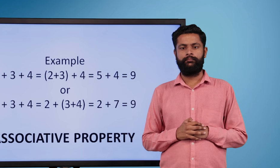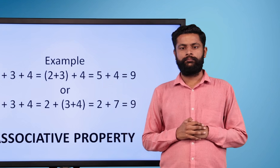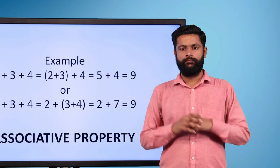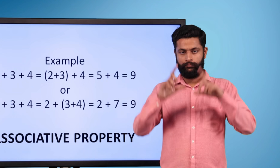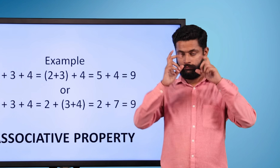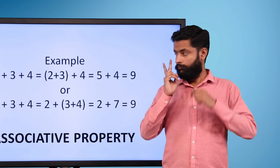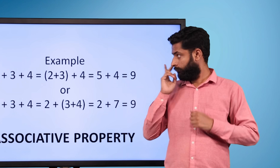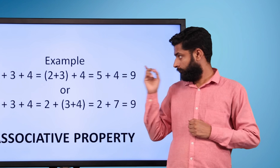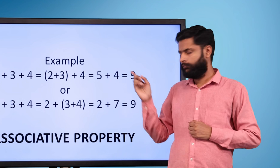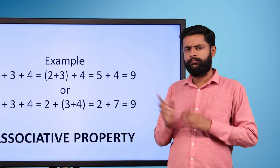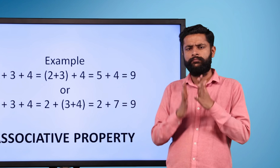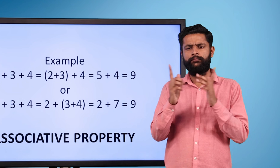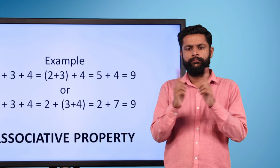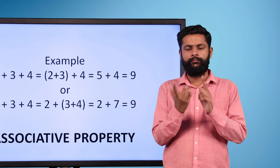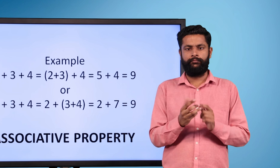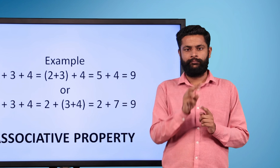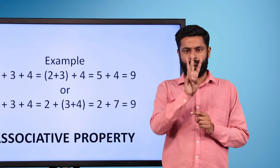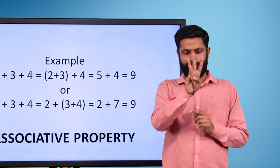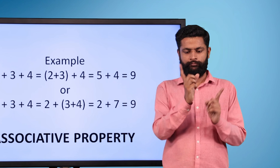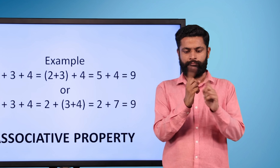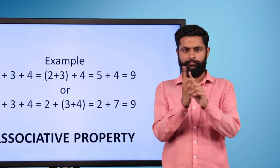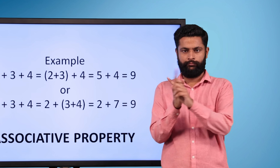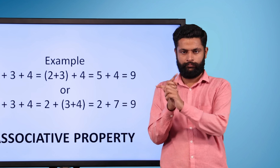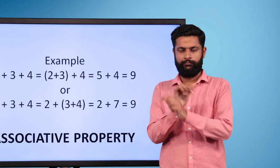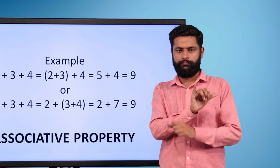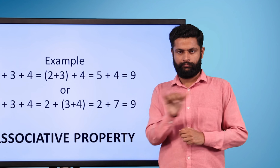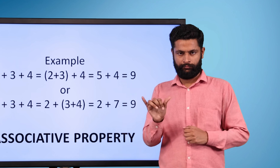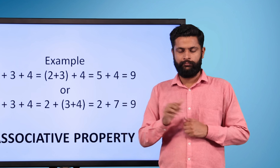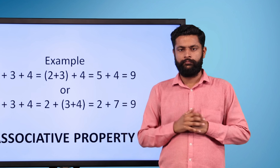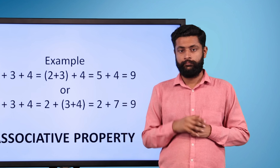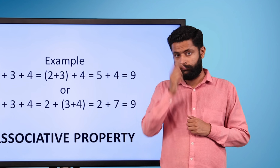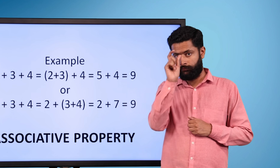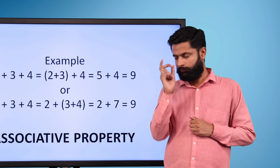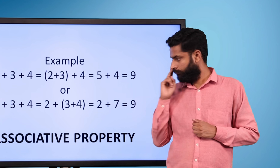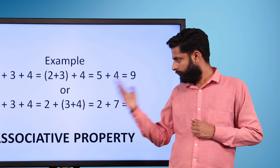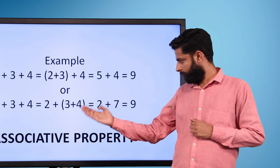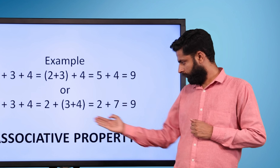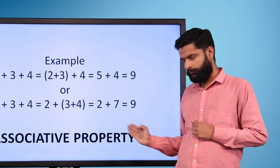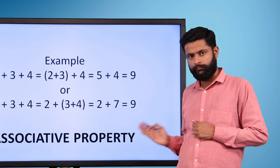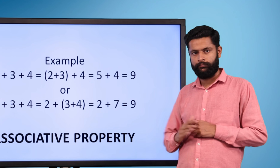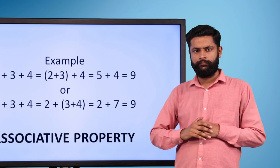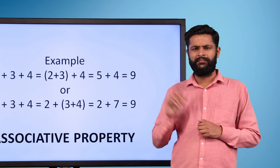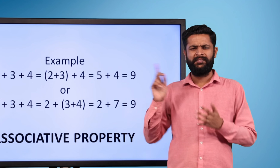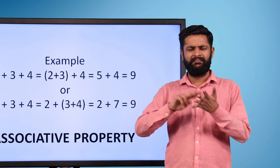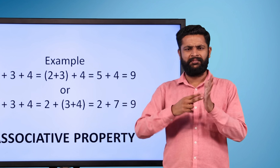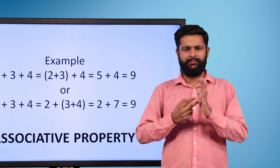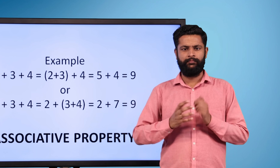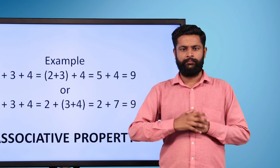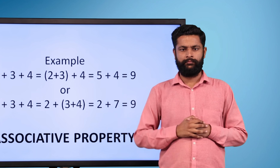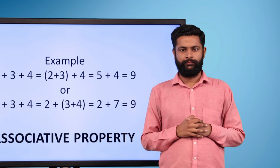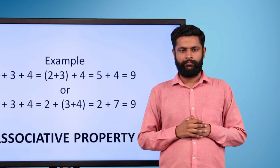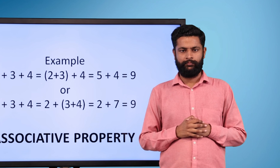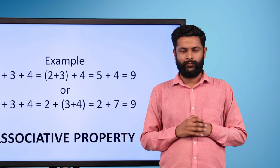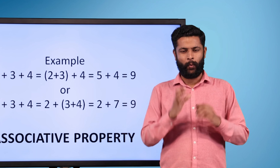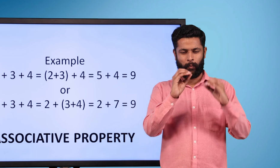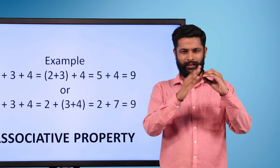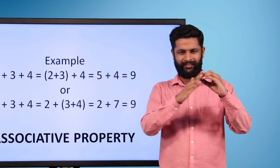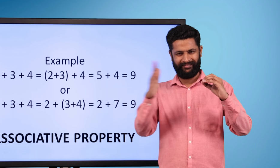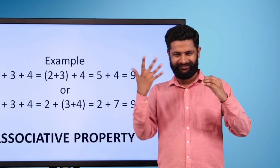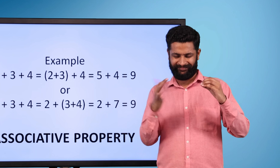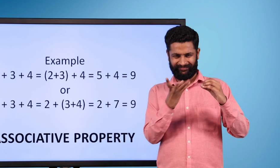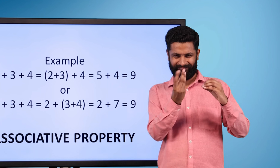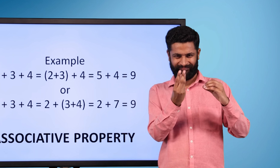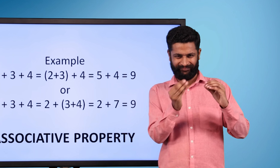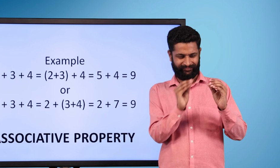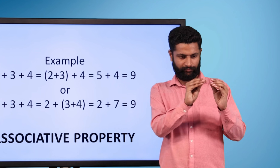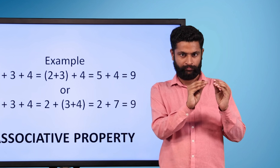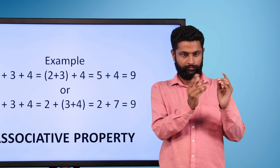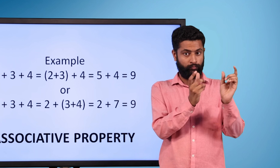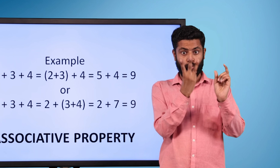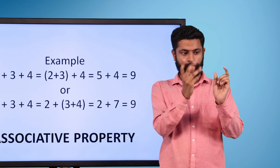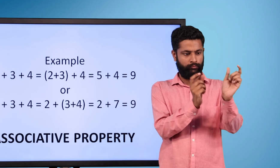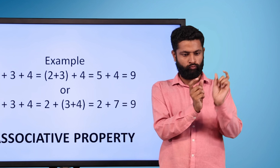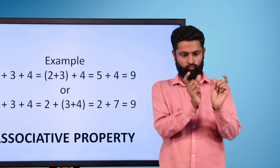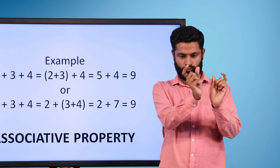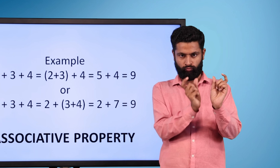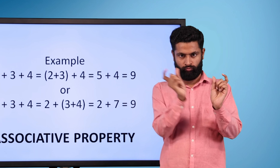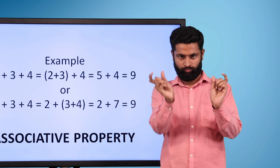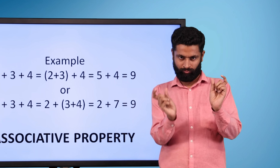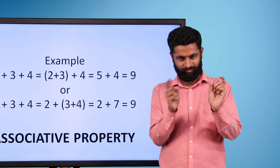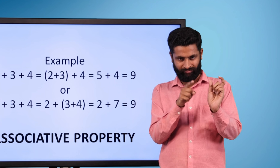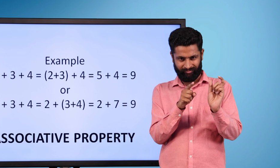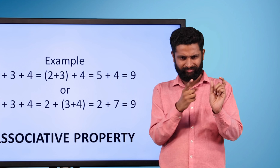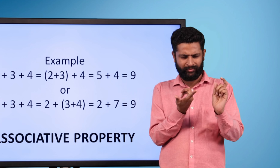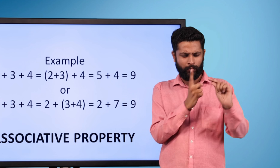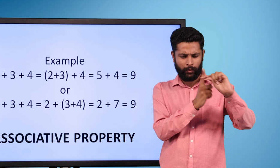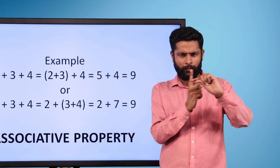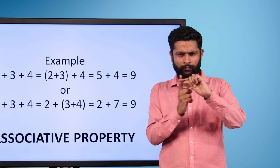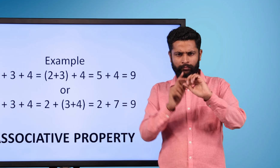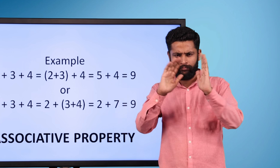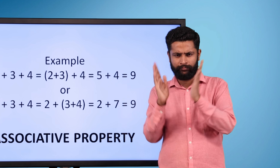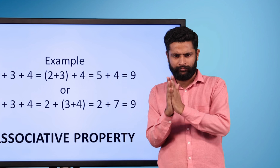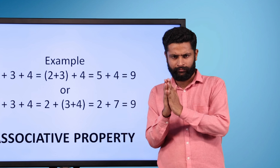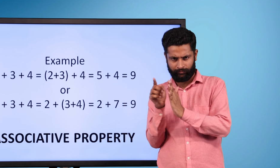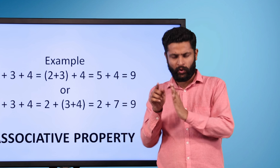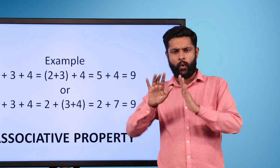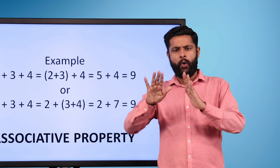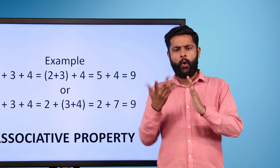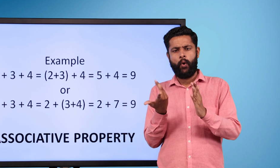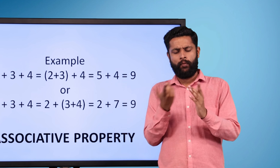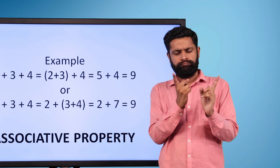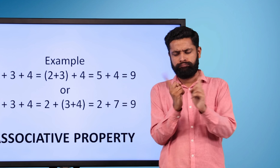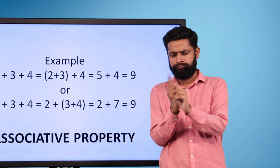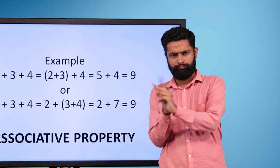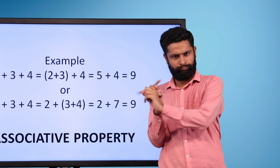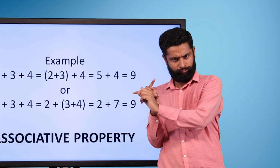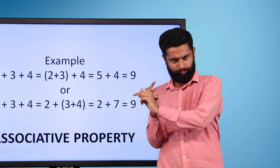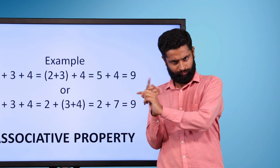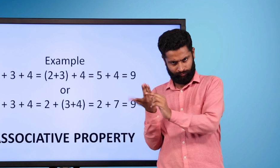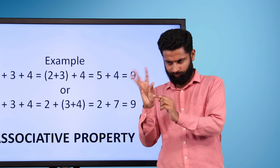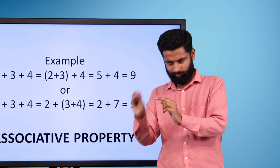Associative property This sign means associative property. When we say that addition and multiplication are associative for whole numbers, it means that you can add or multiply three